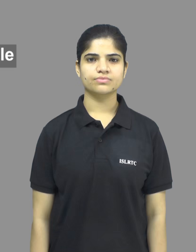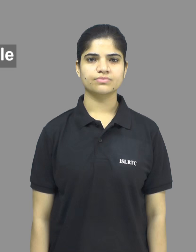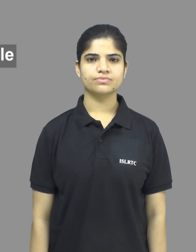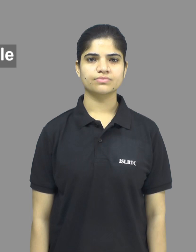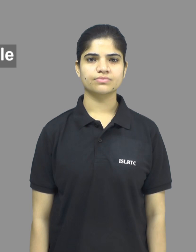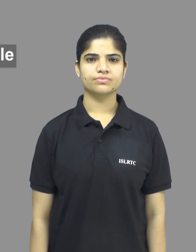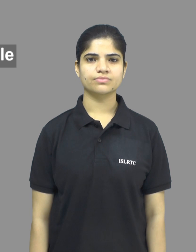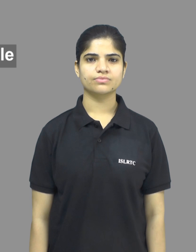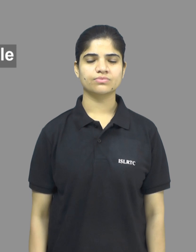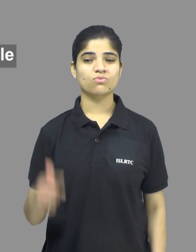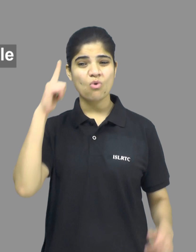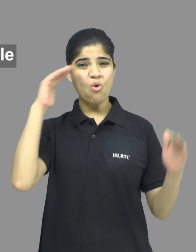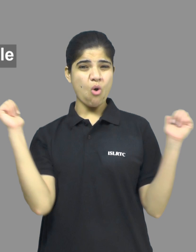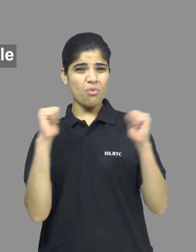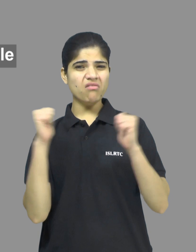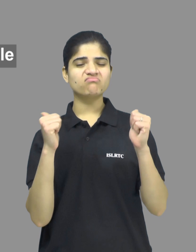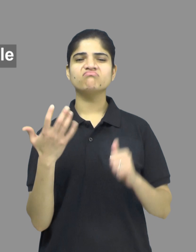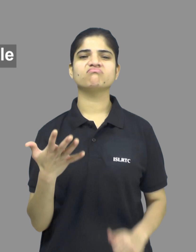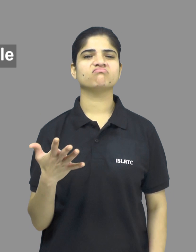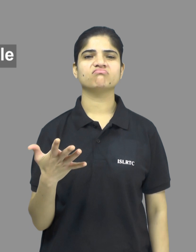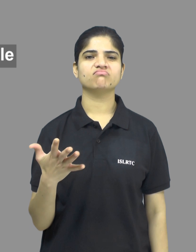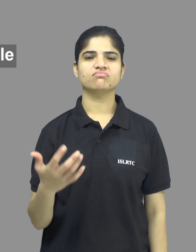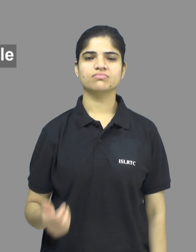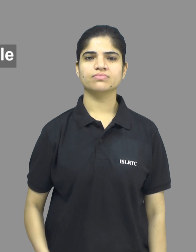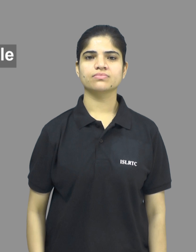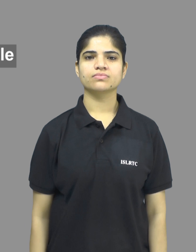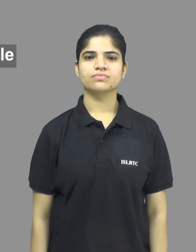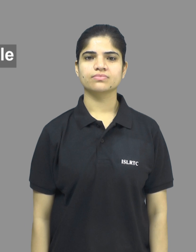Uncomfortable